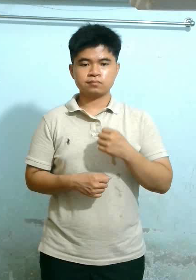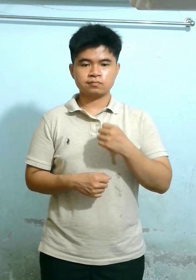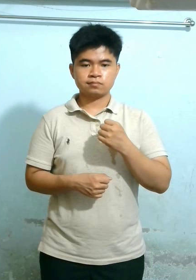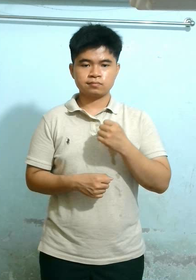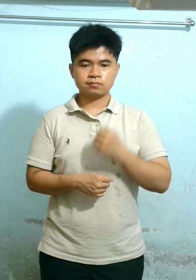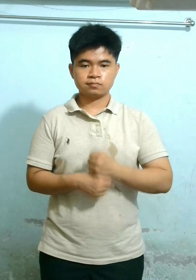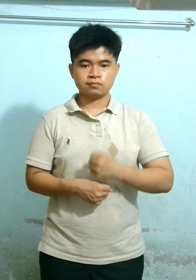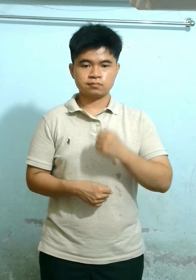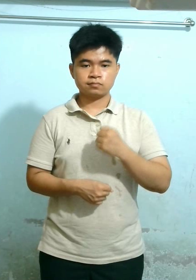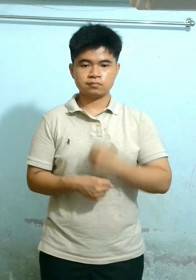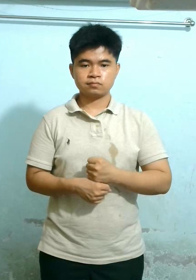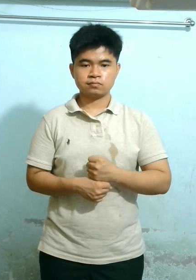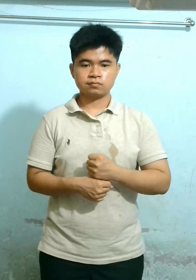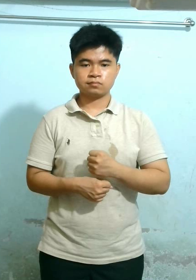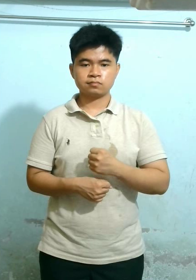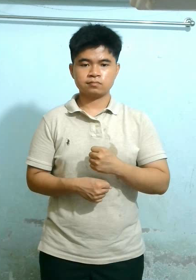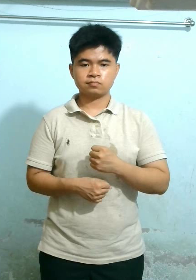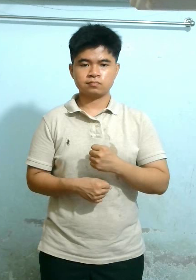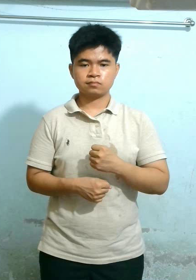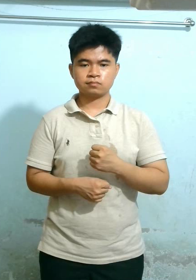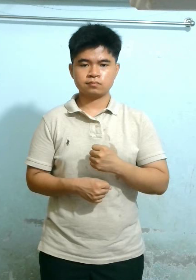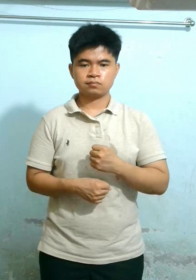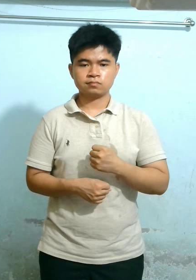cong viec